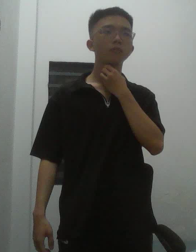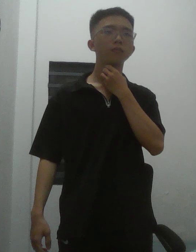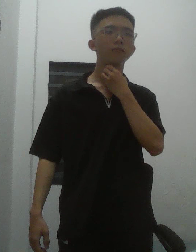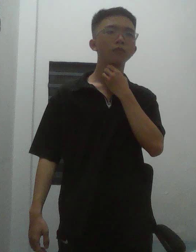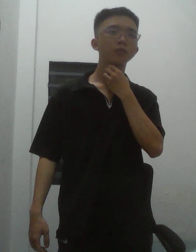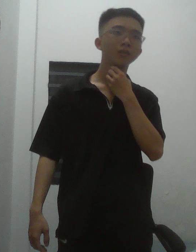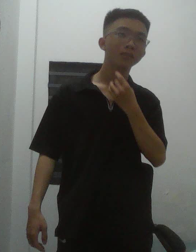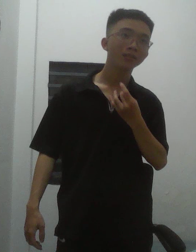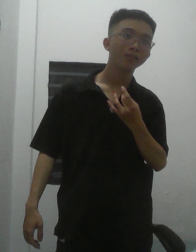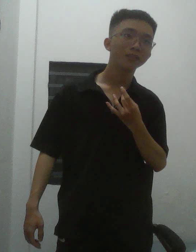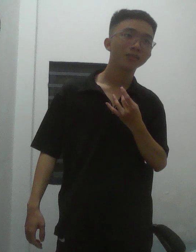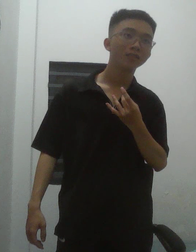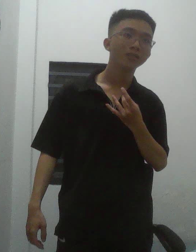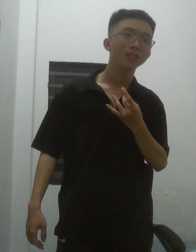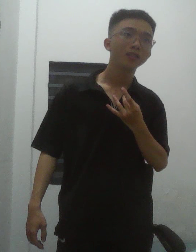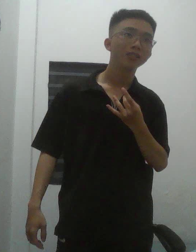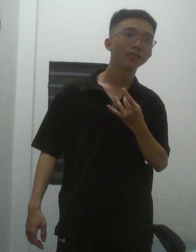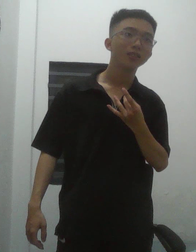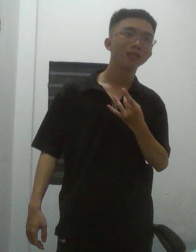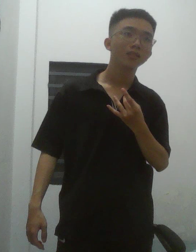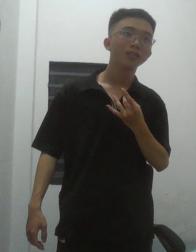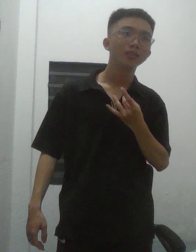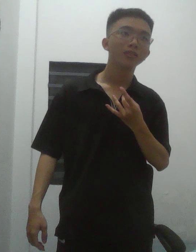thich